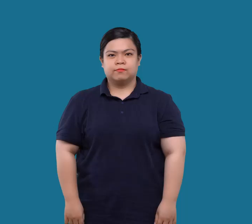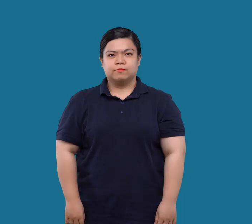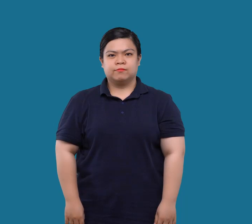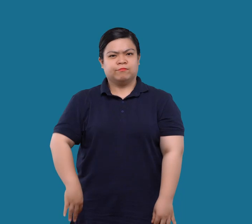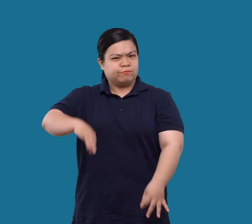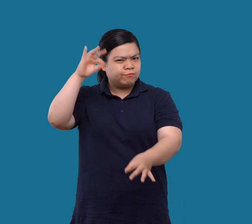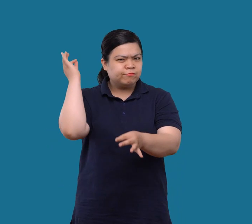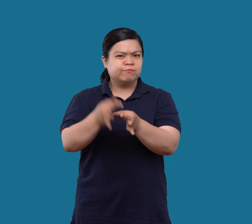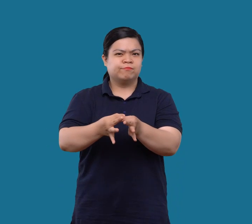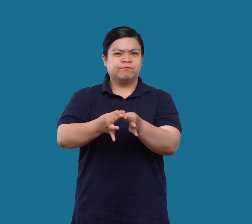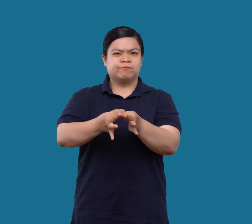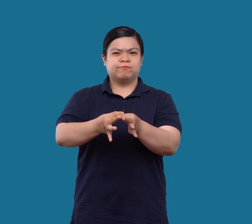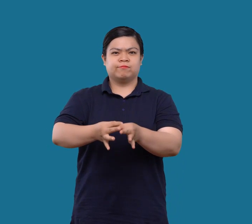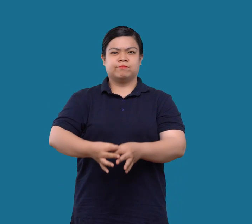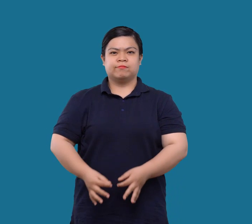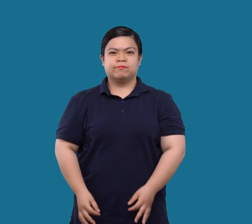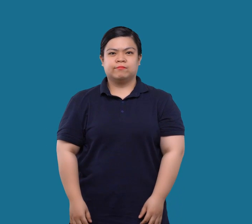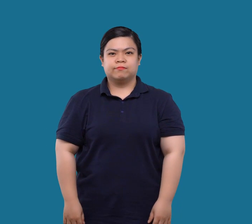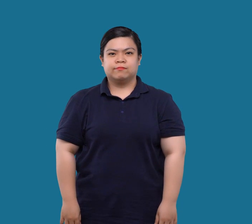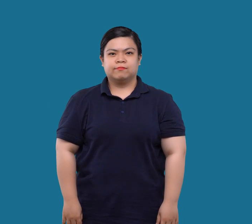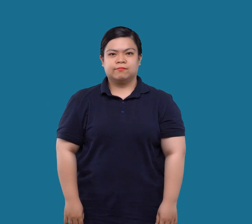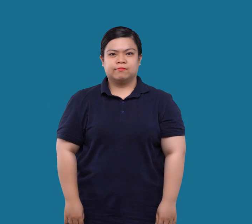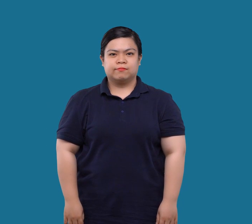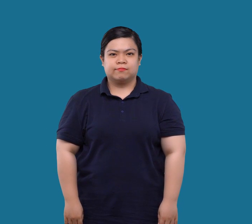quyết định